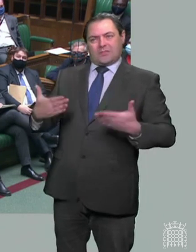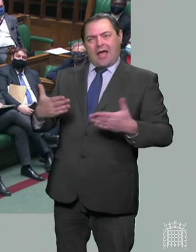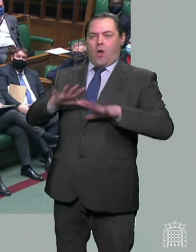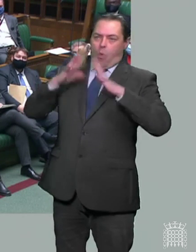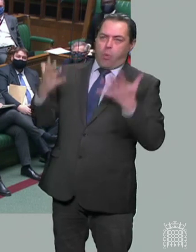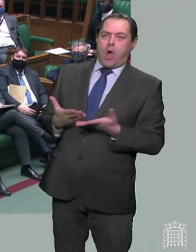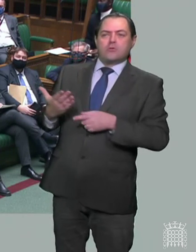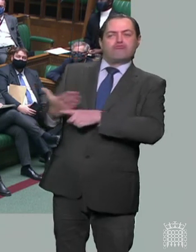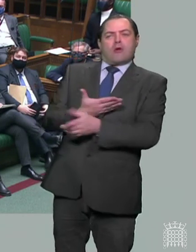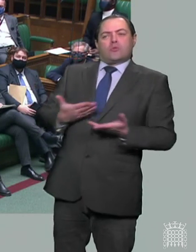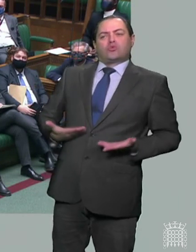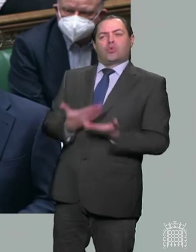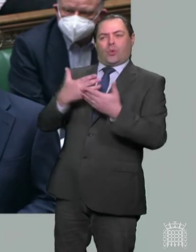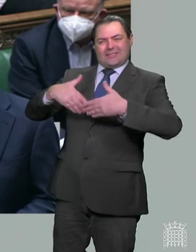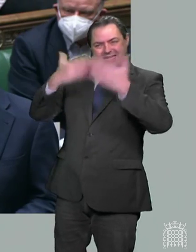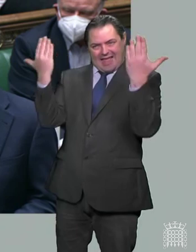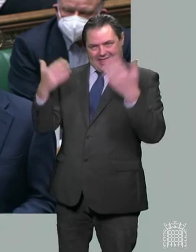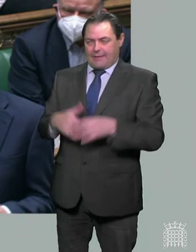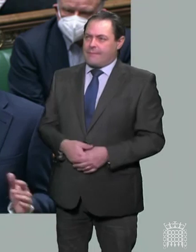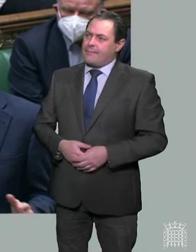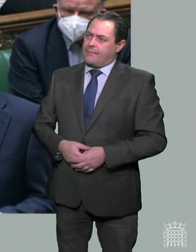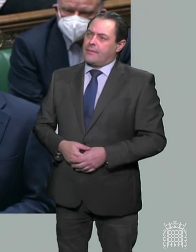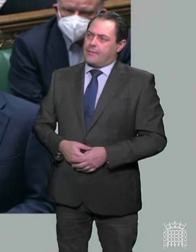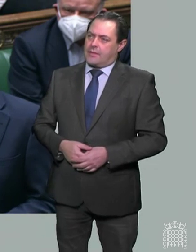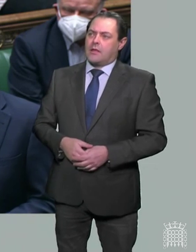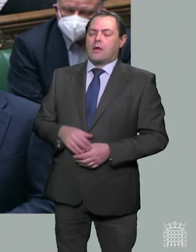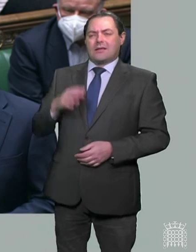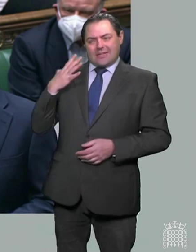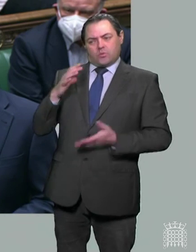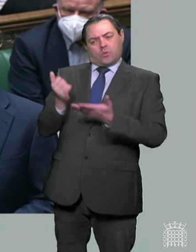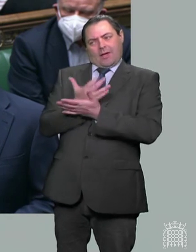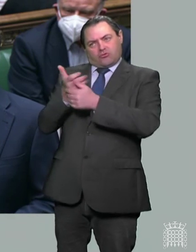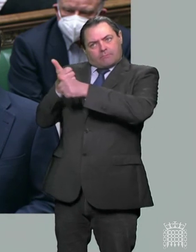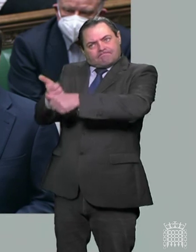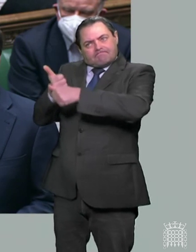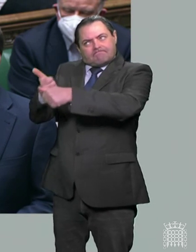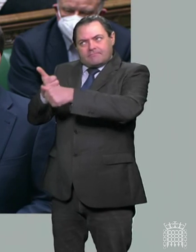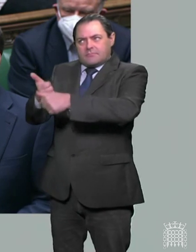There is cross-party agreement in the House to bring forward neonatal leave and pay.